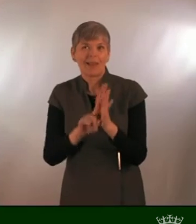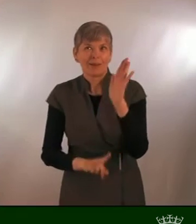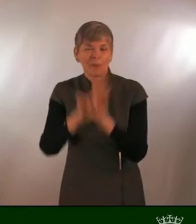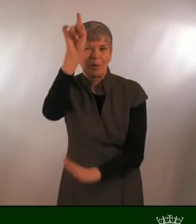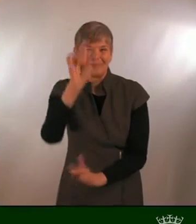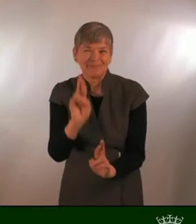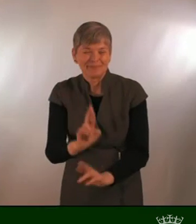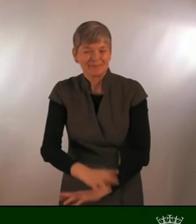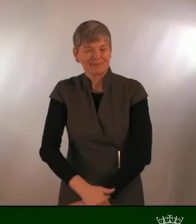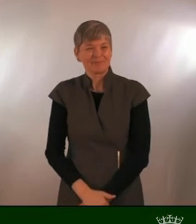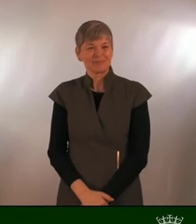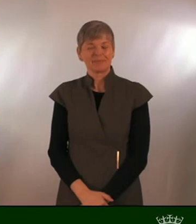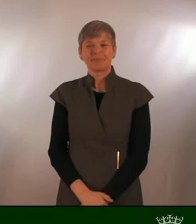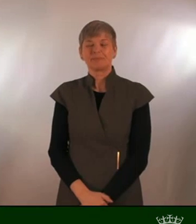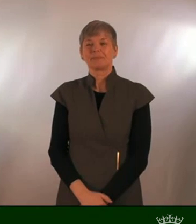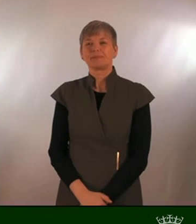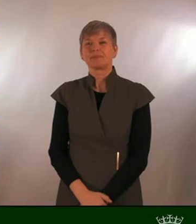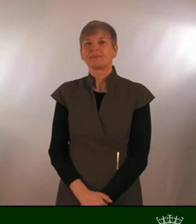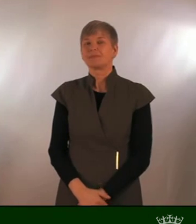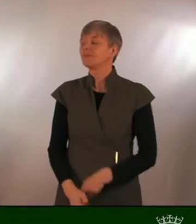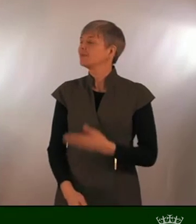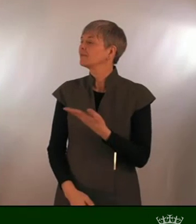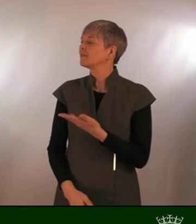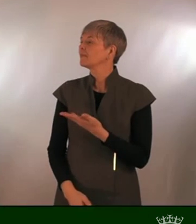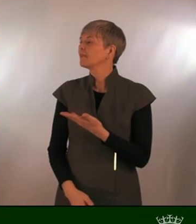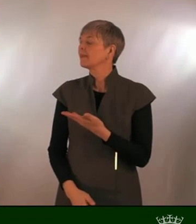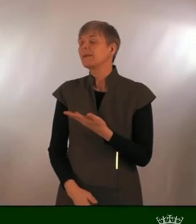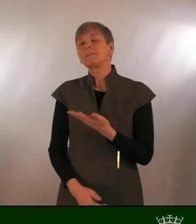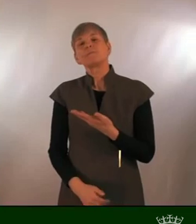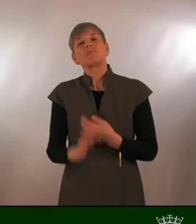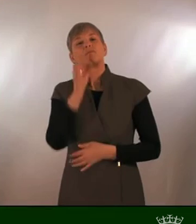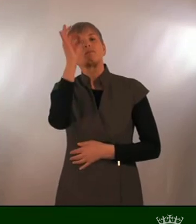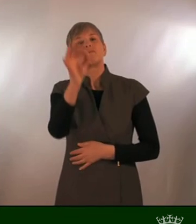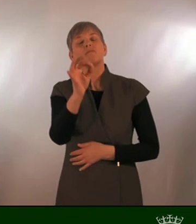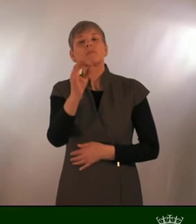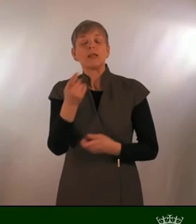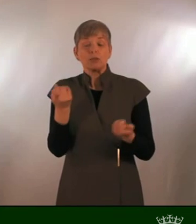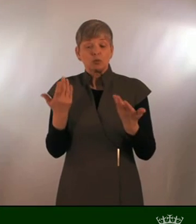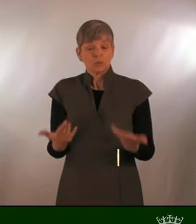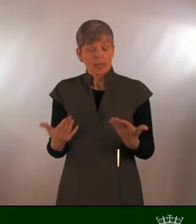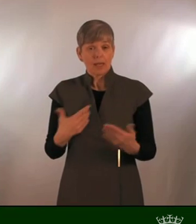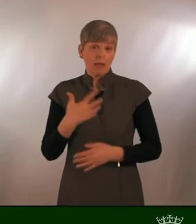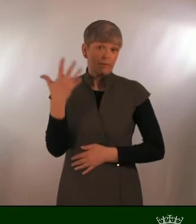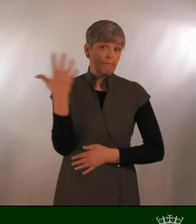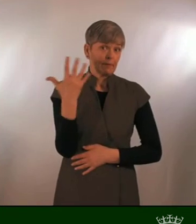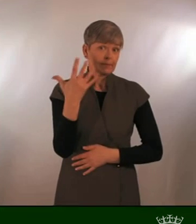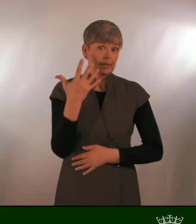Today is the 15th annual day in memory of victims of terrorism throughout Europe.